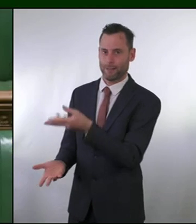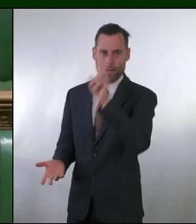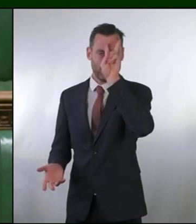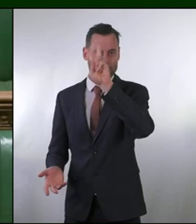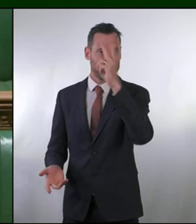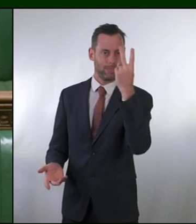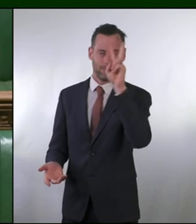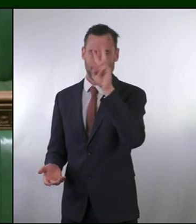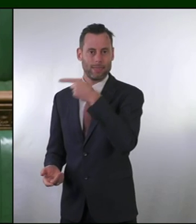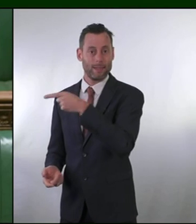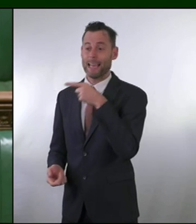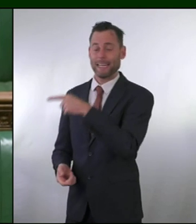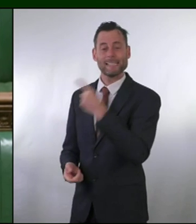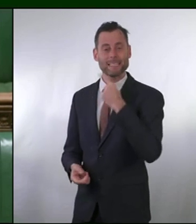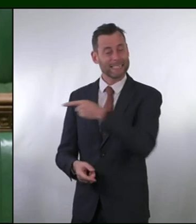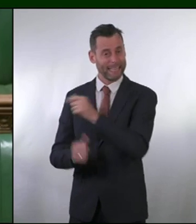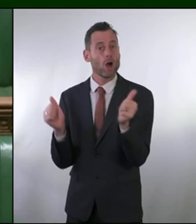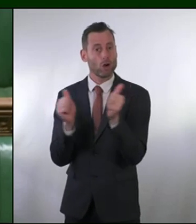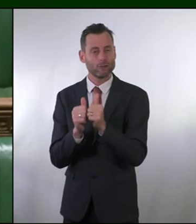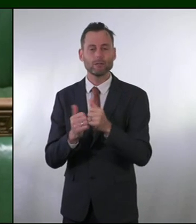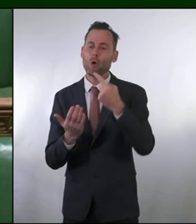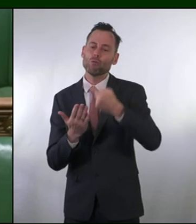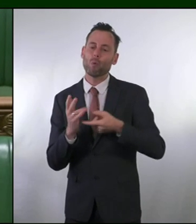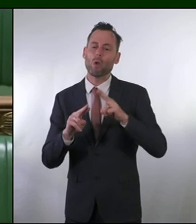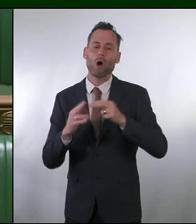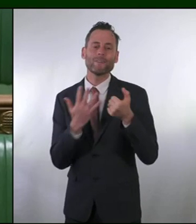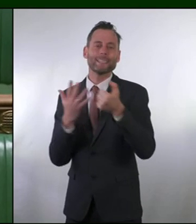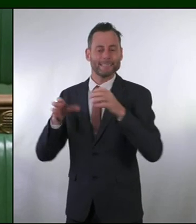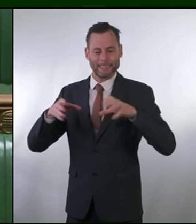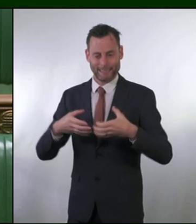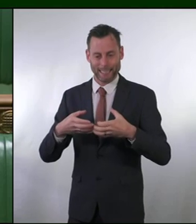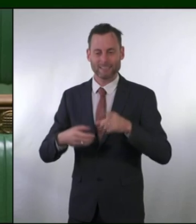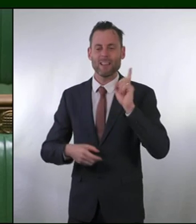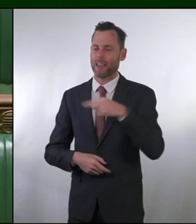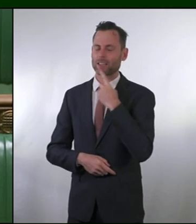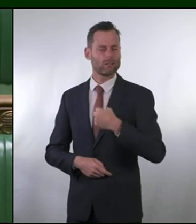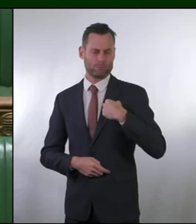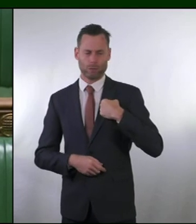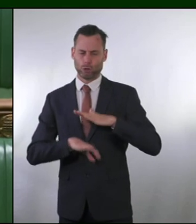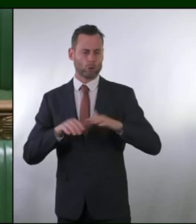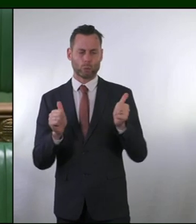He claims to support the rule of six one day, then pulls his support the next.